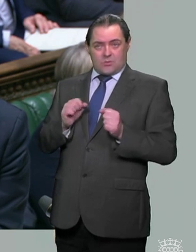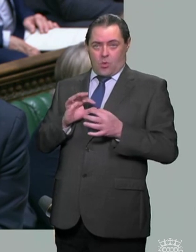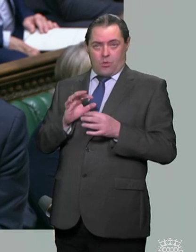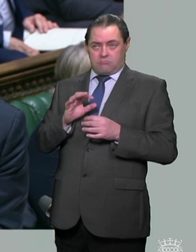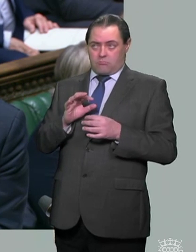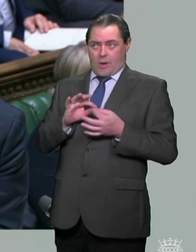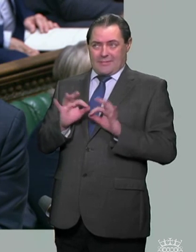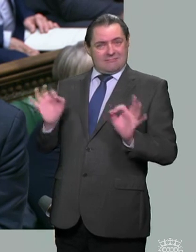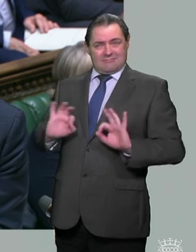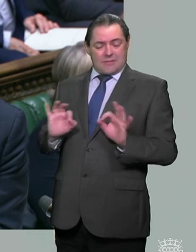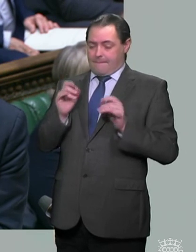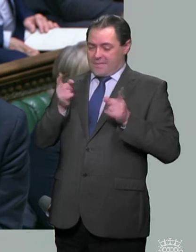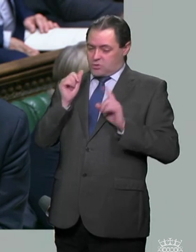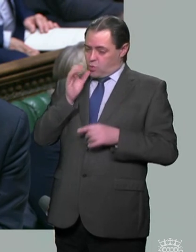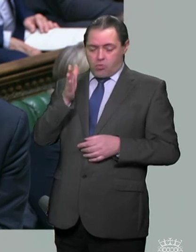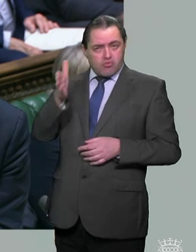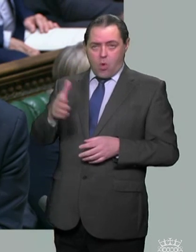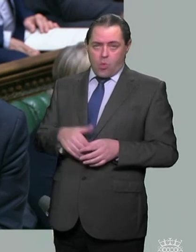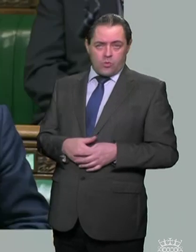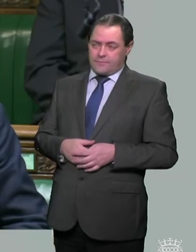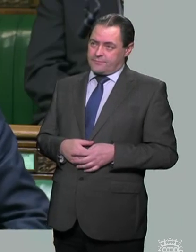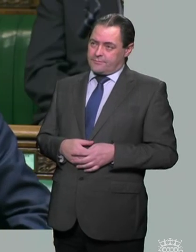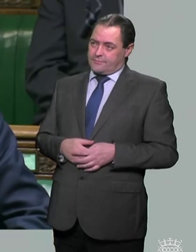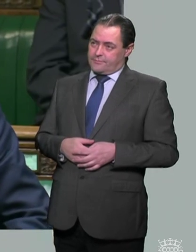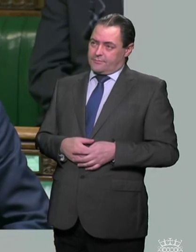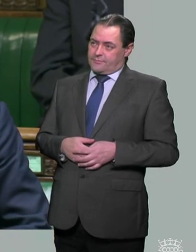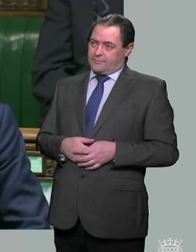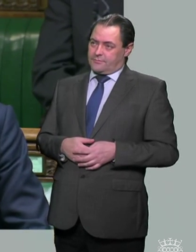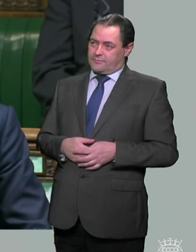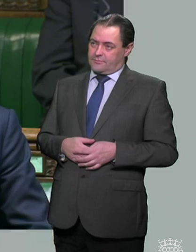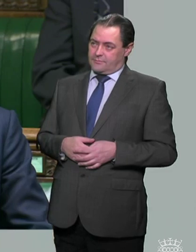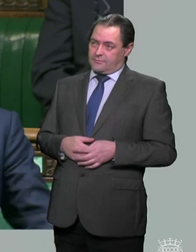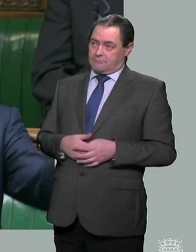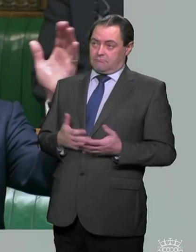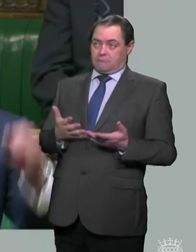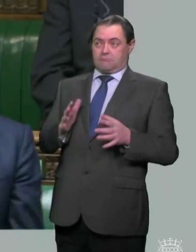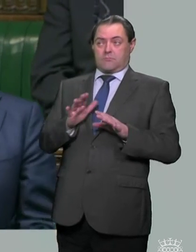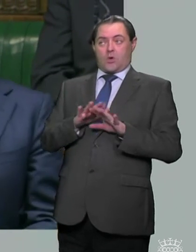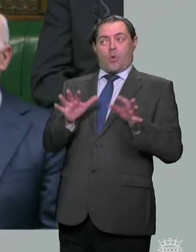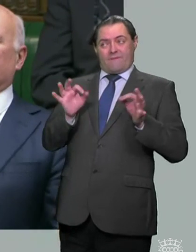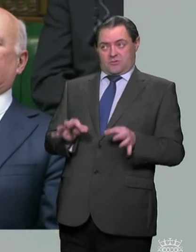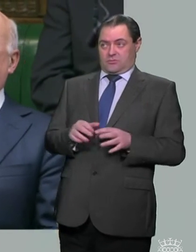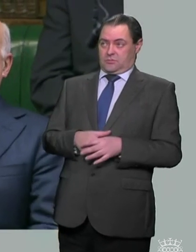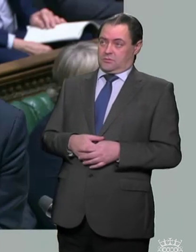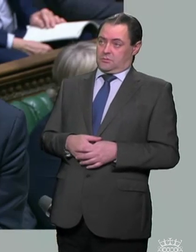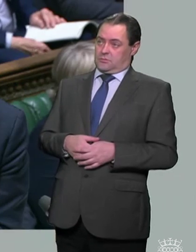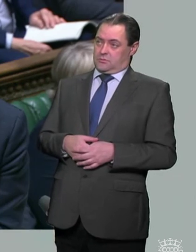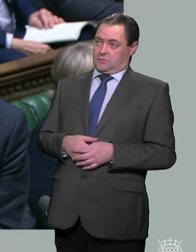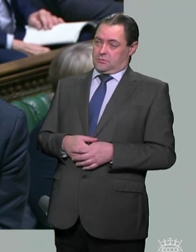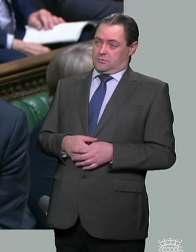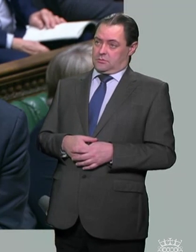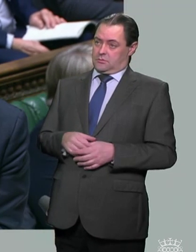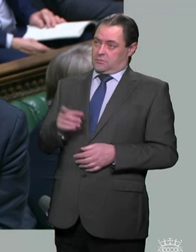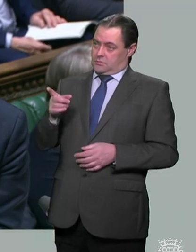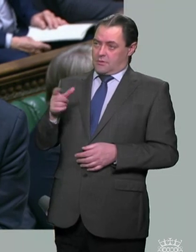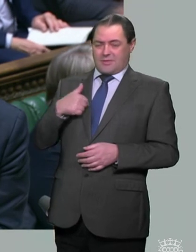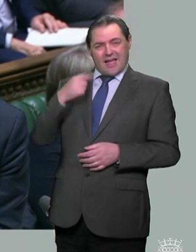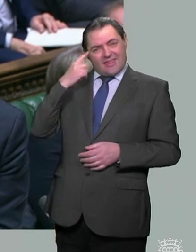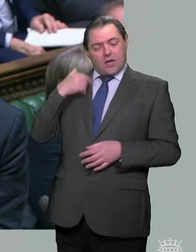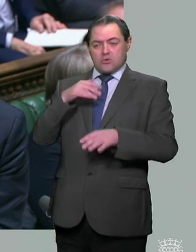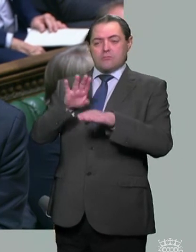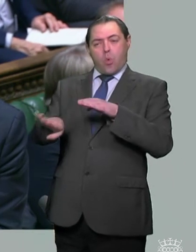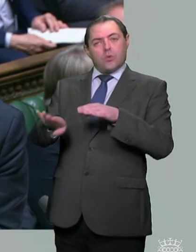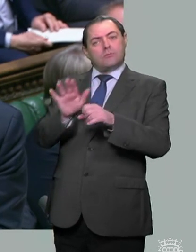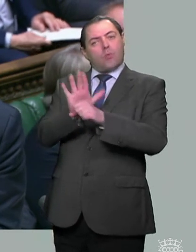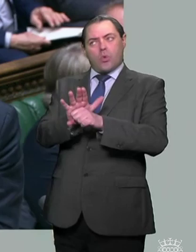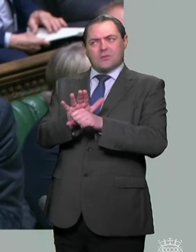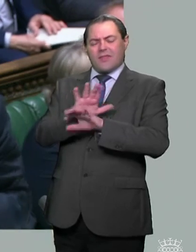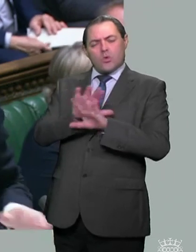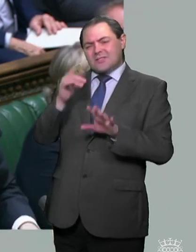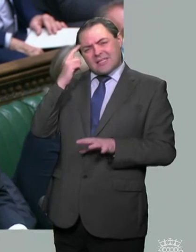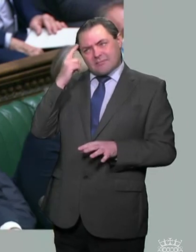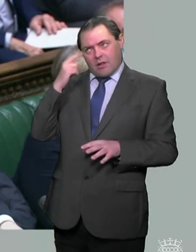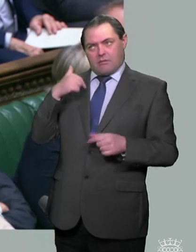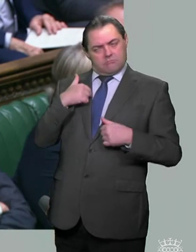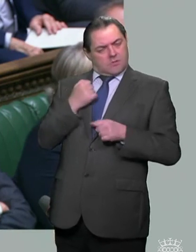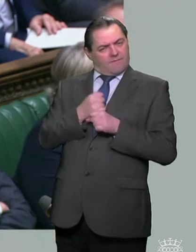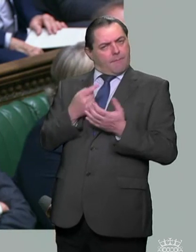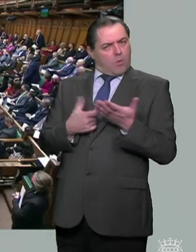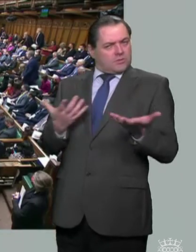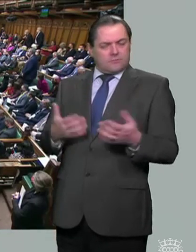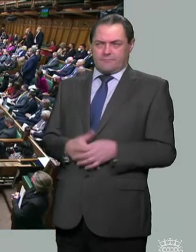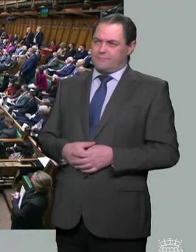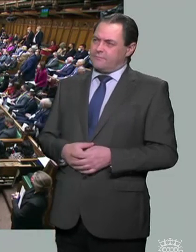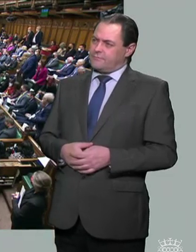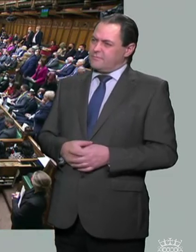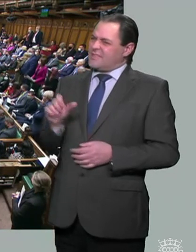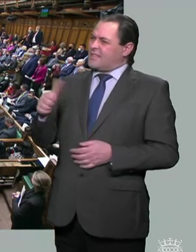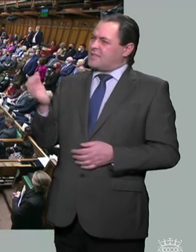No Ministers are expected to attend, and no officials, but what I can tell the House is that I do not think that sporting boycotts are sensible, and that remains the policy of the Government.